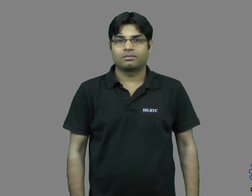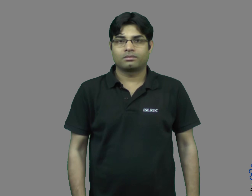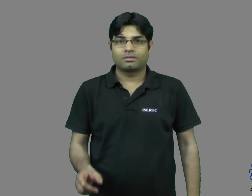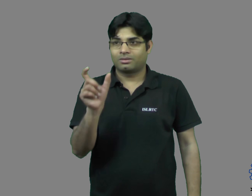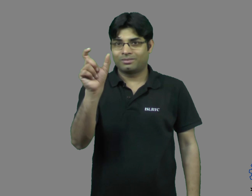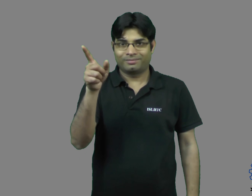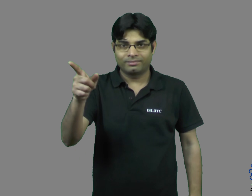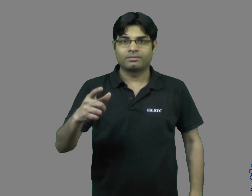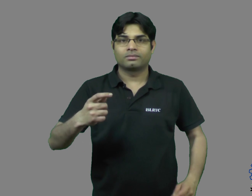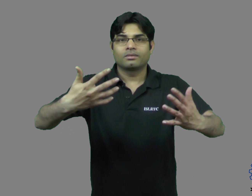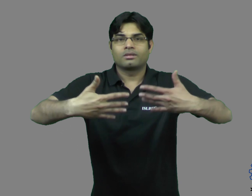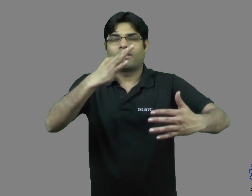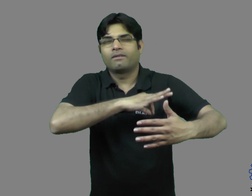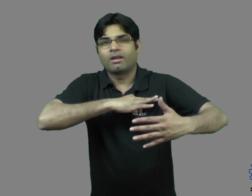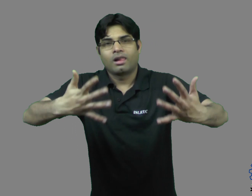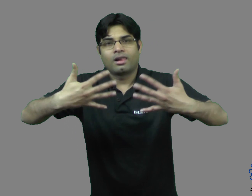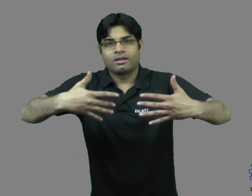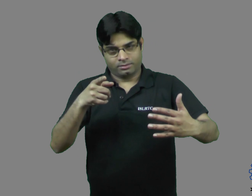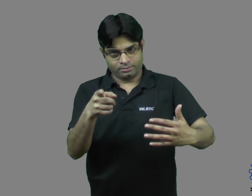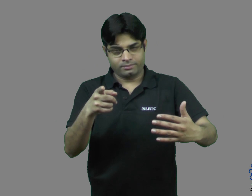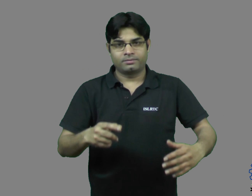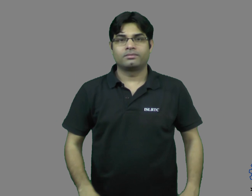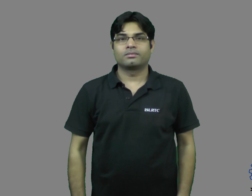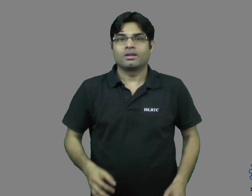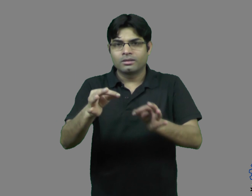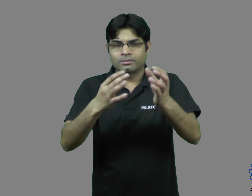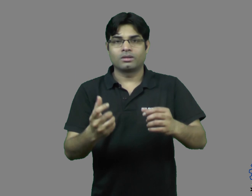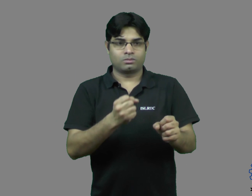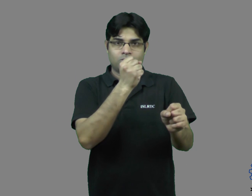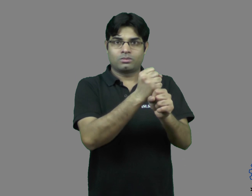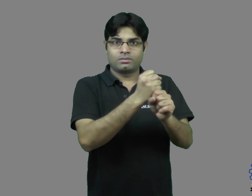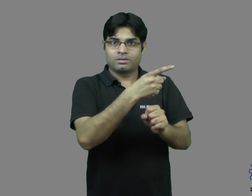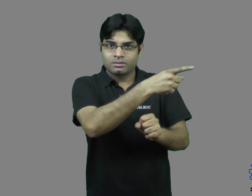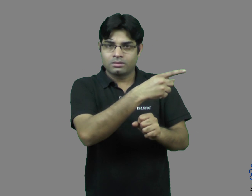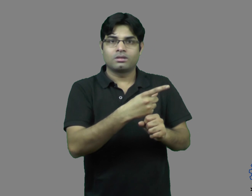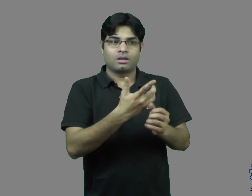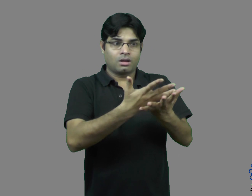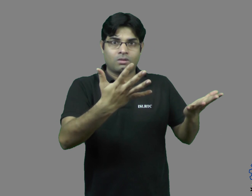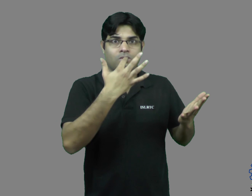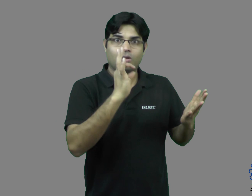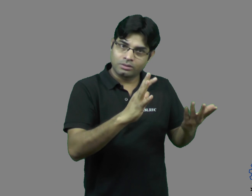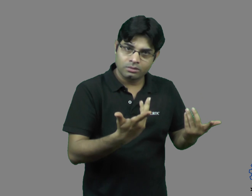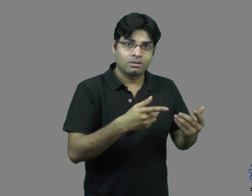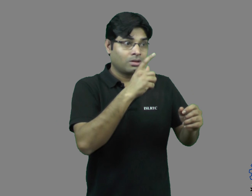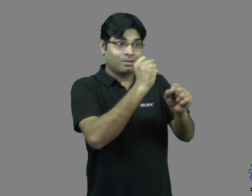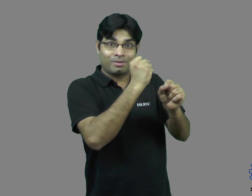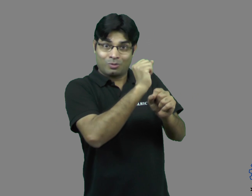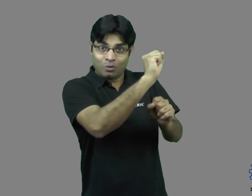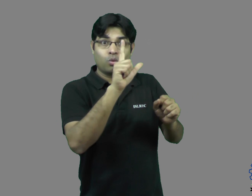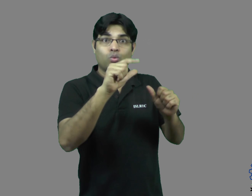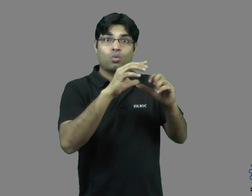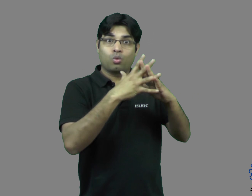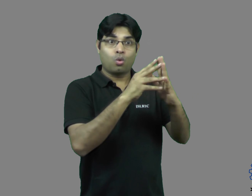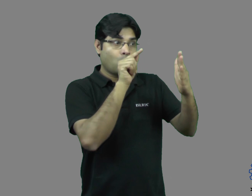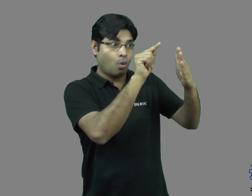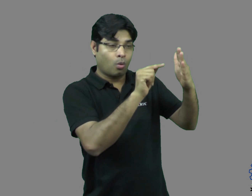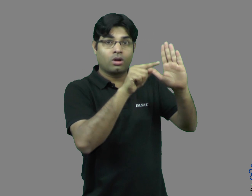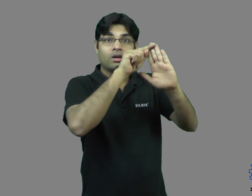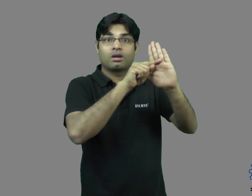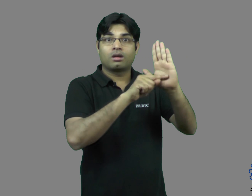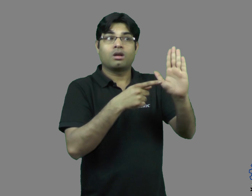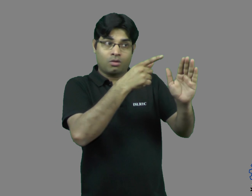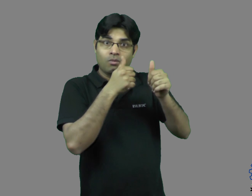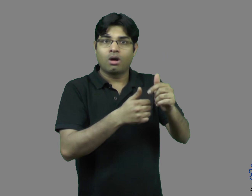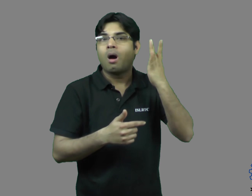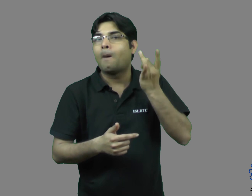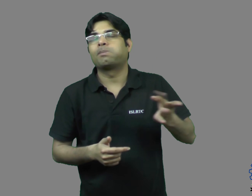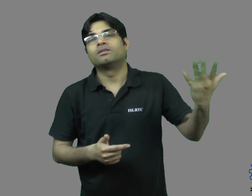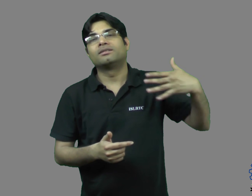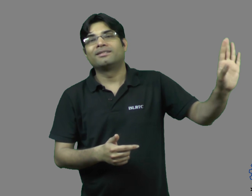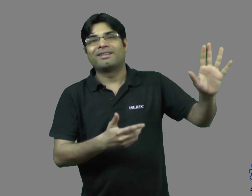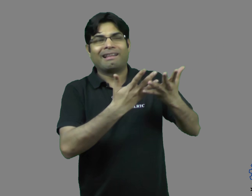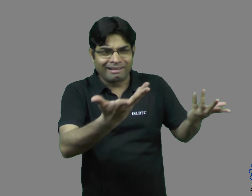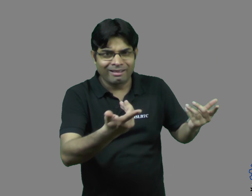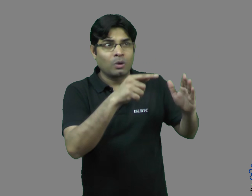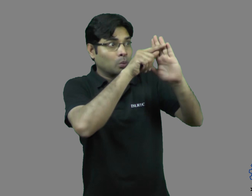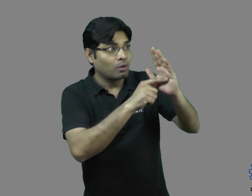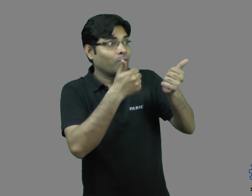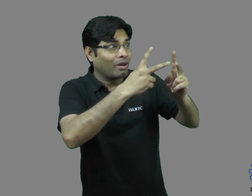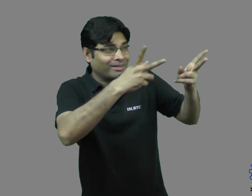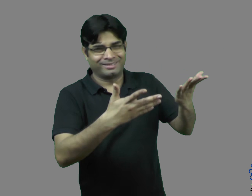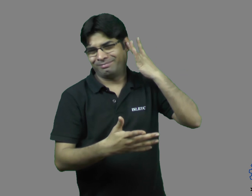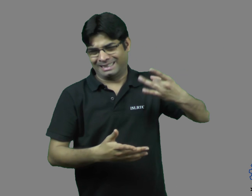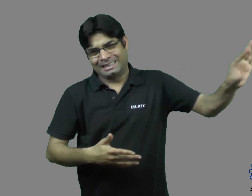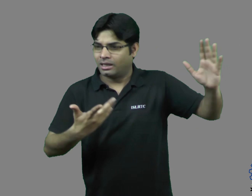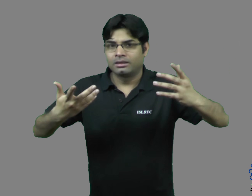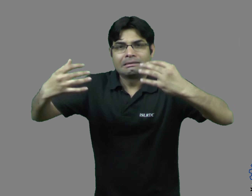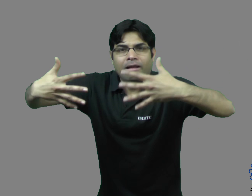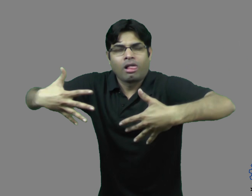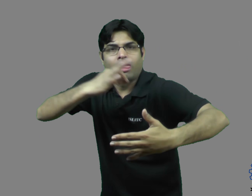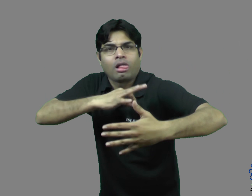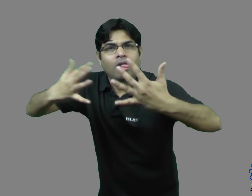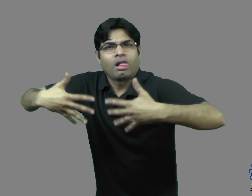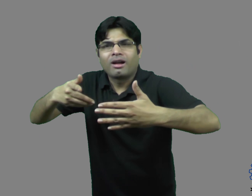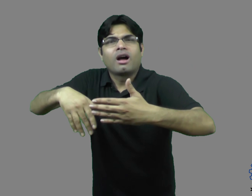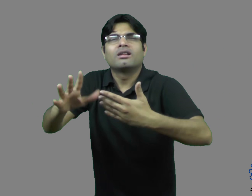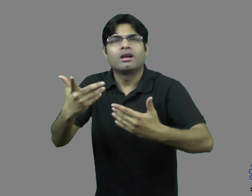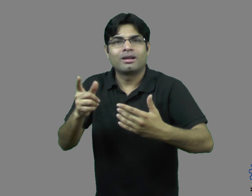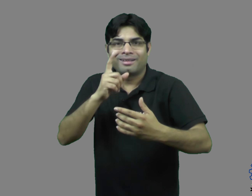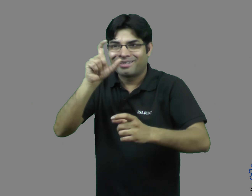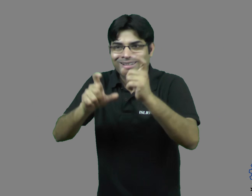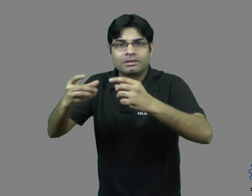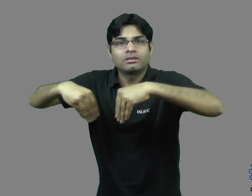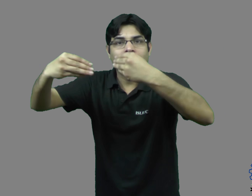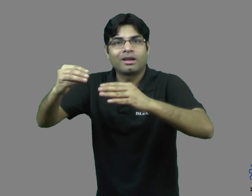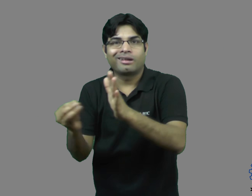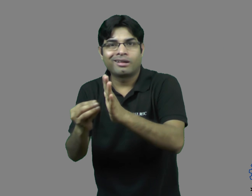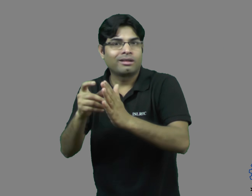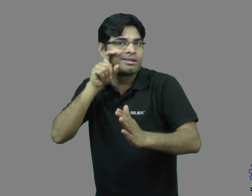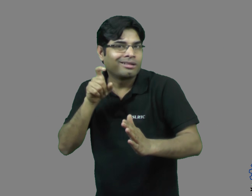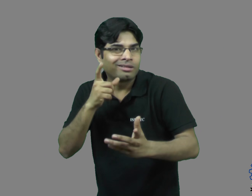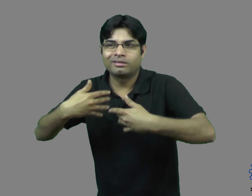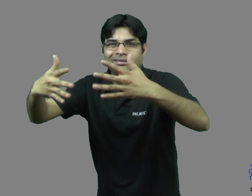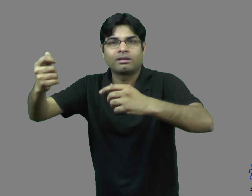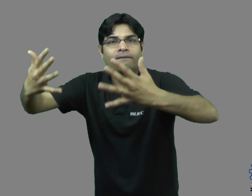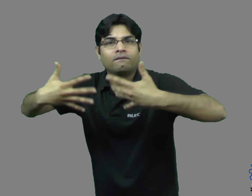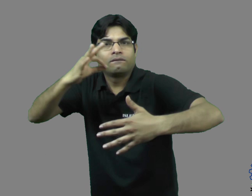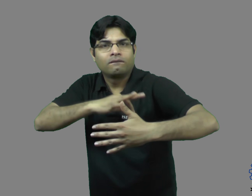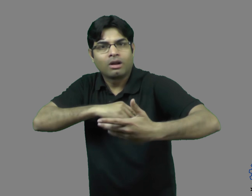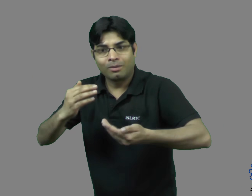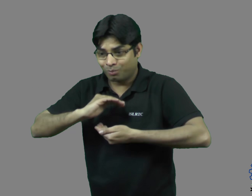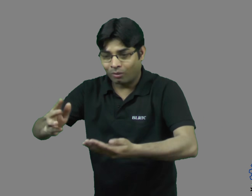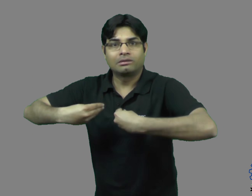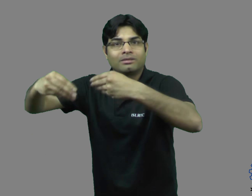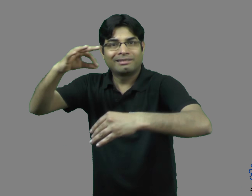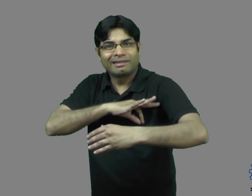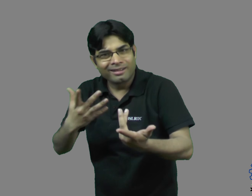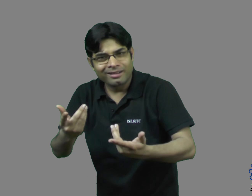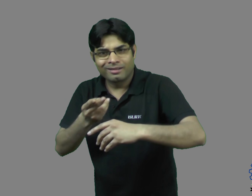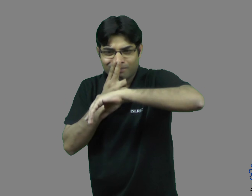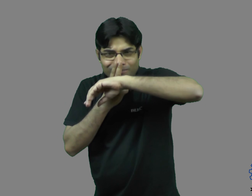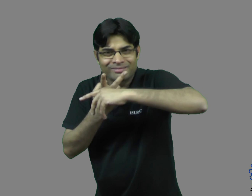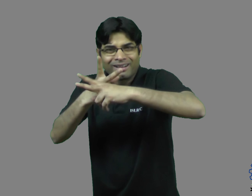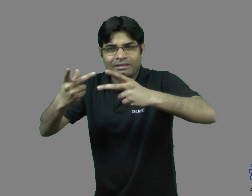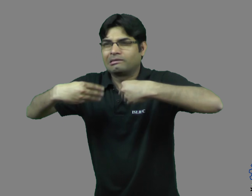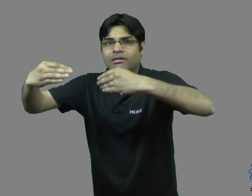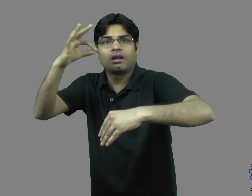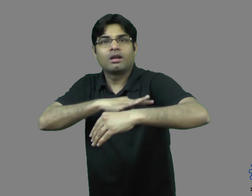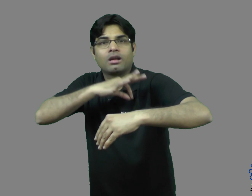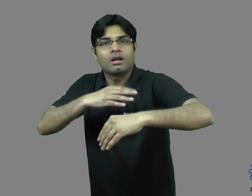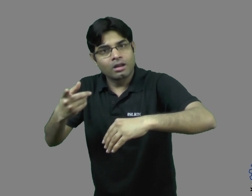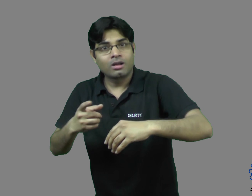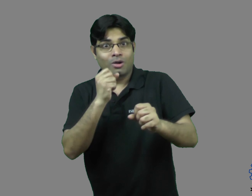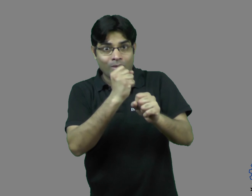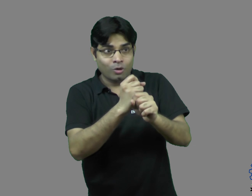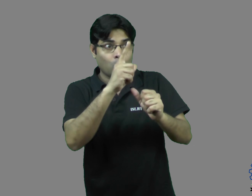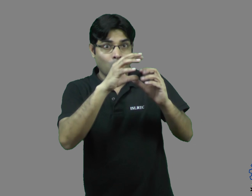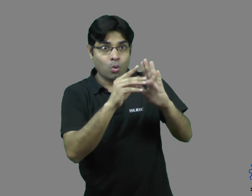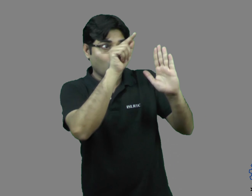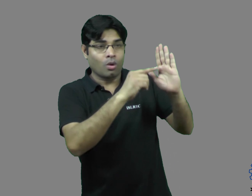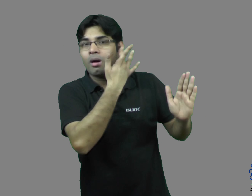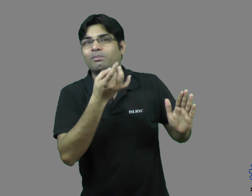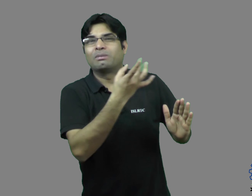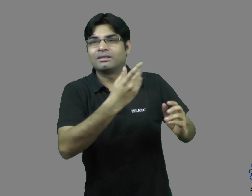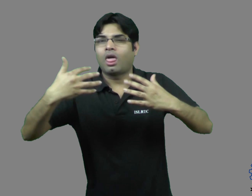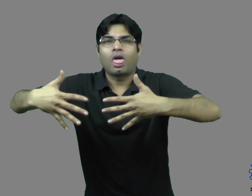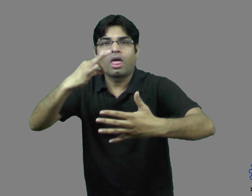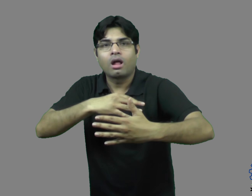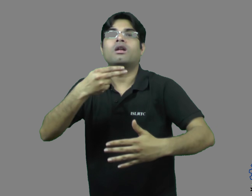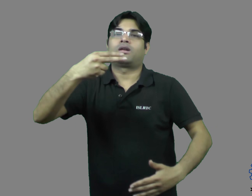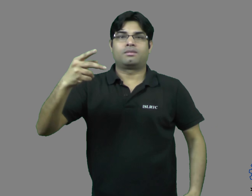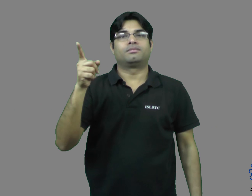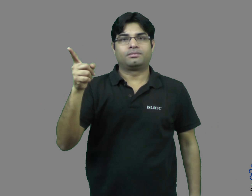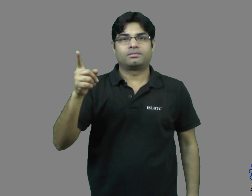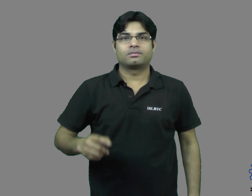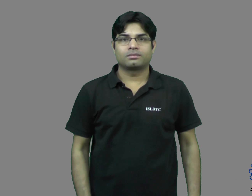Racket Scam